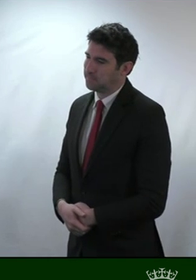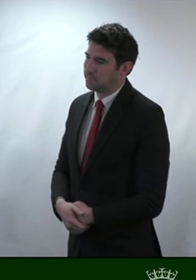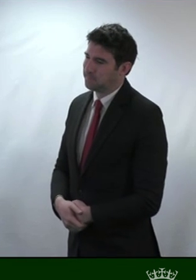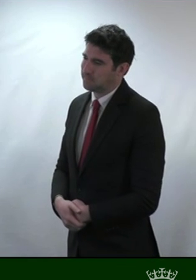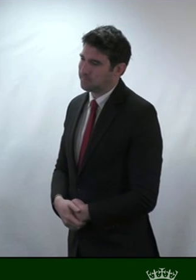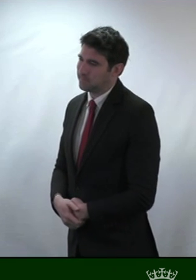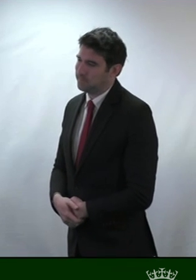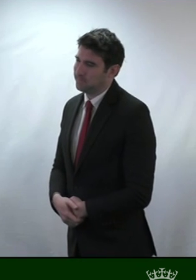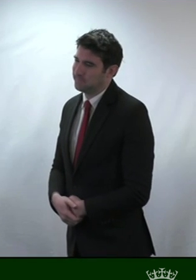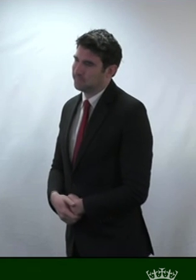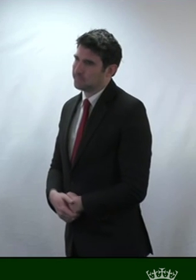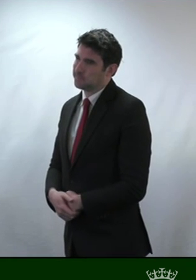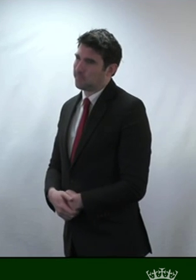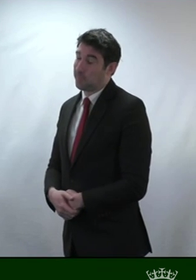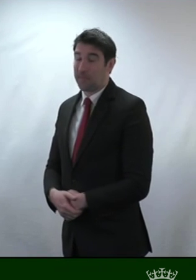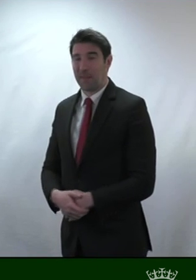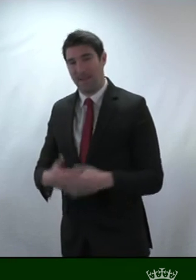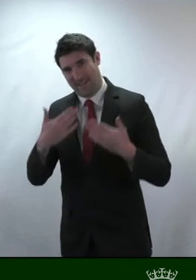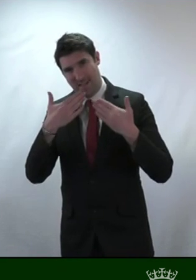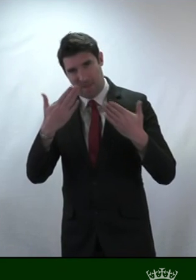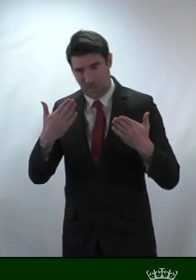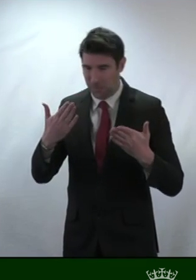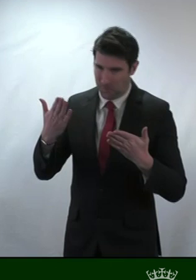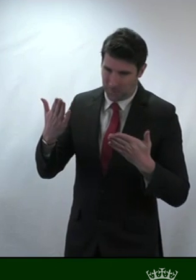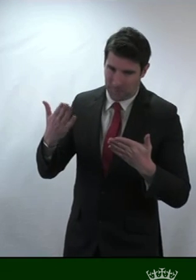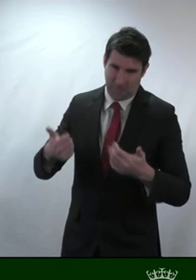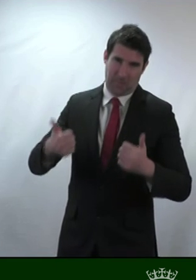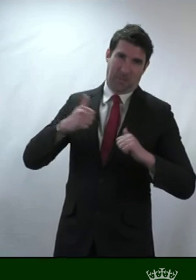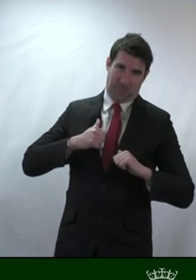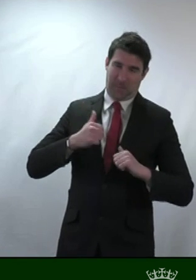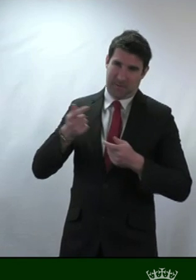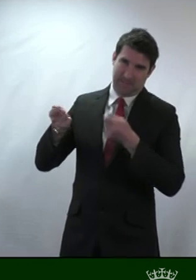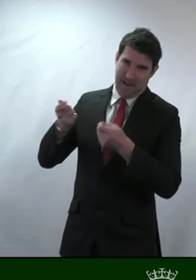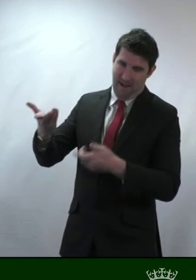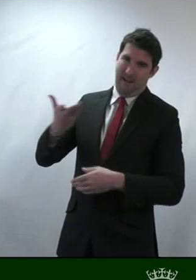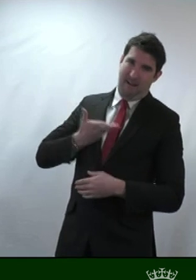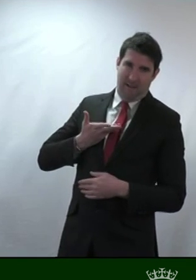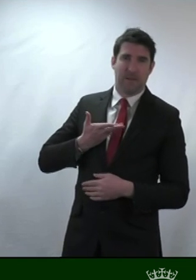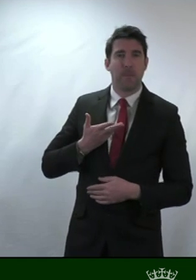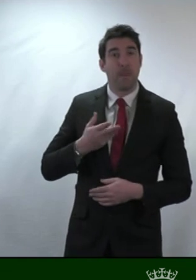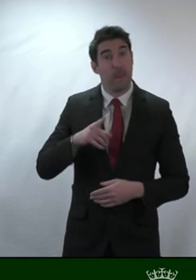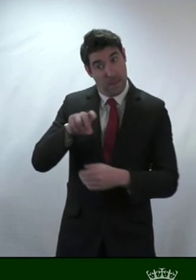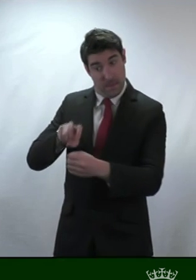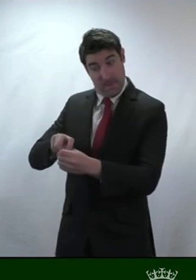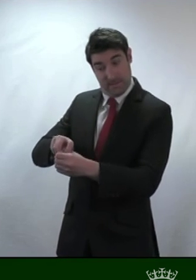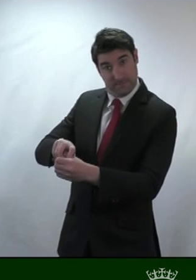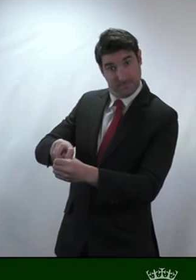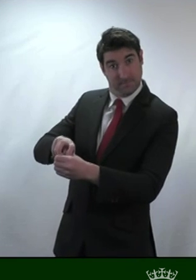At the beginning of this year, the Prime Minister delivered the historic British people’s votes for Brexit.